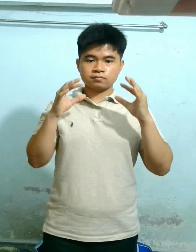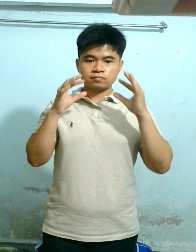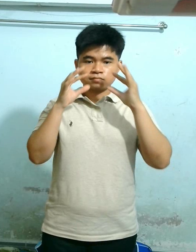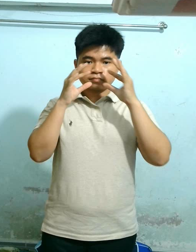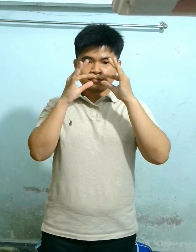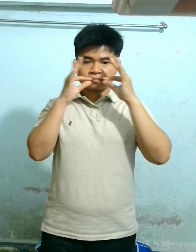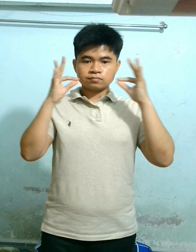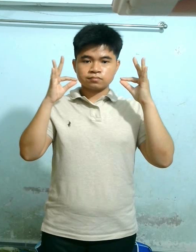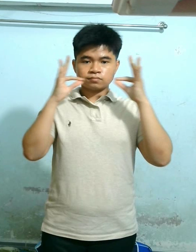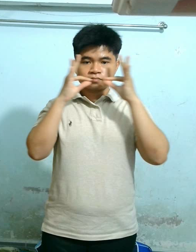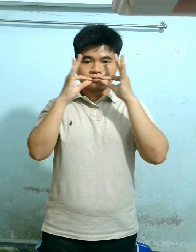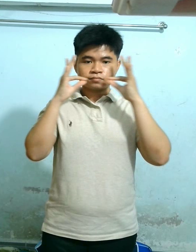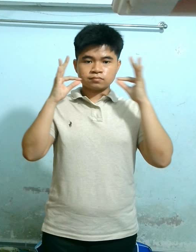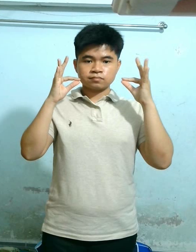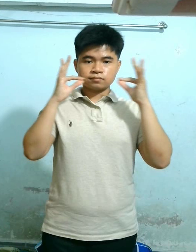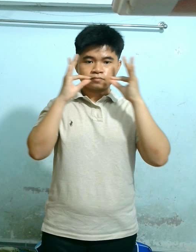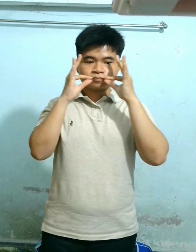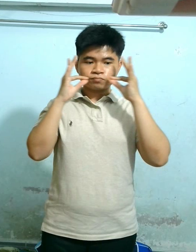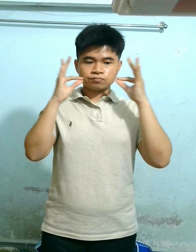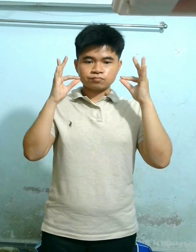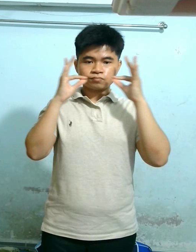meo